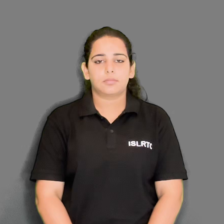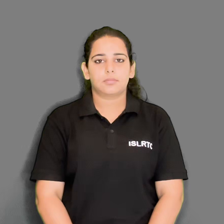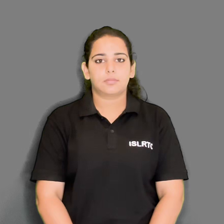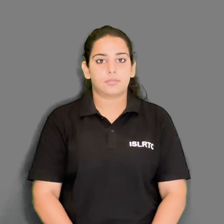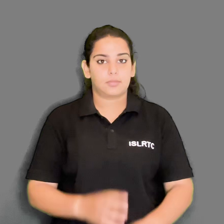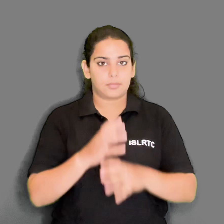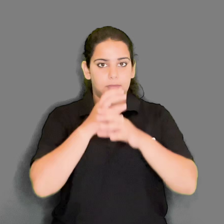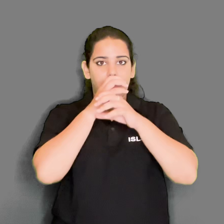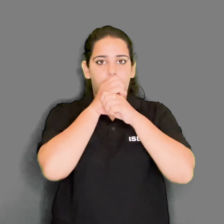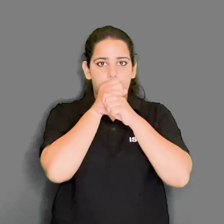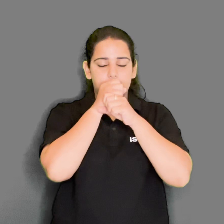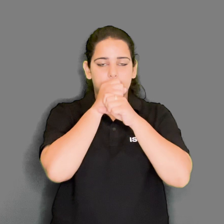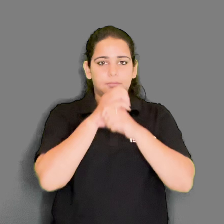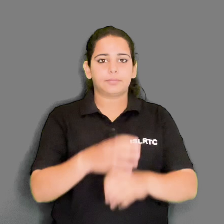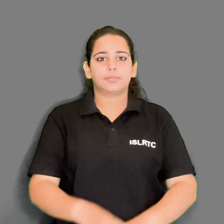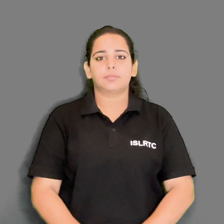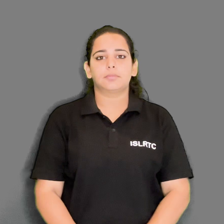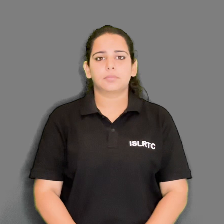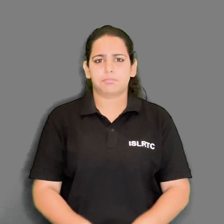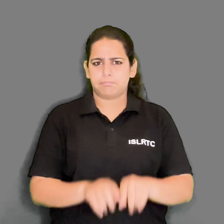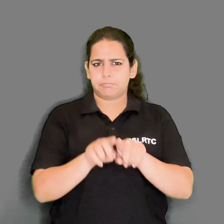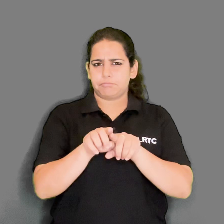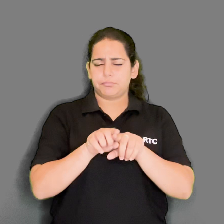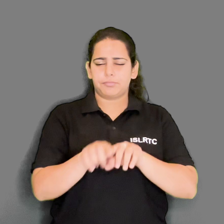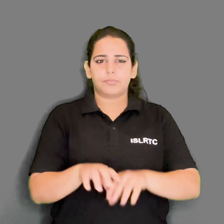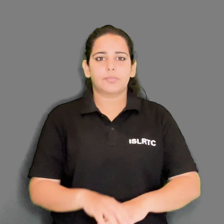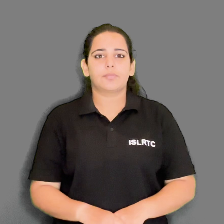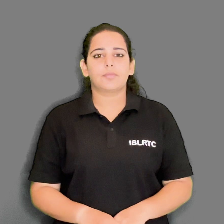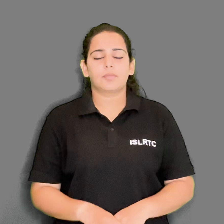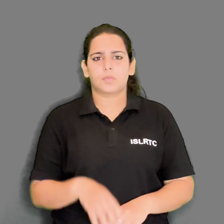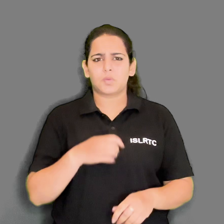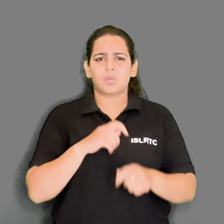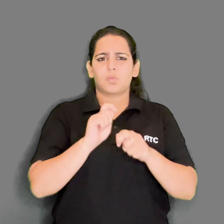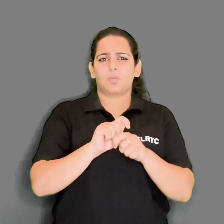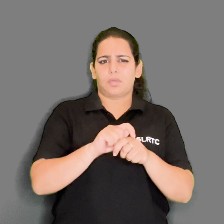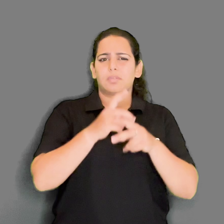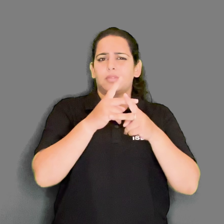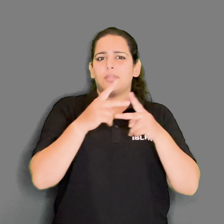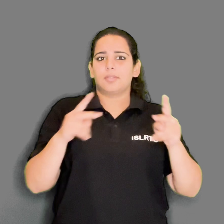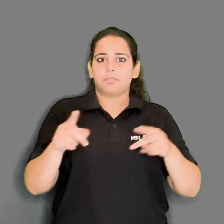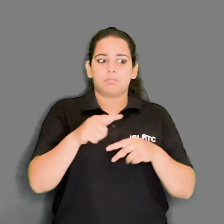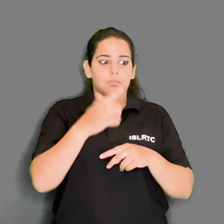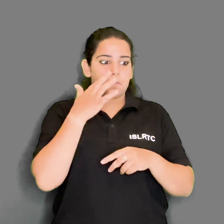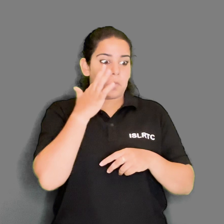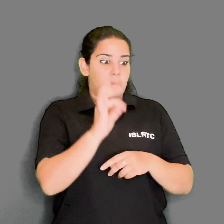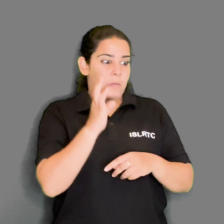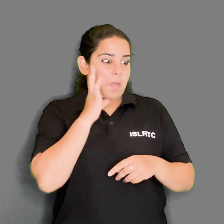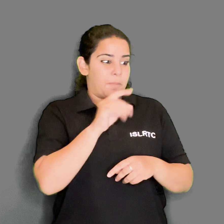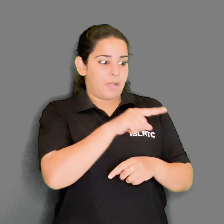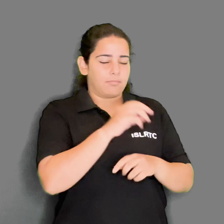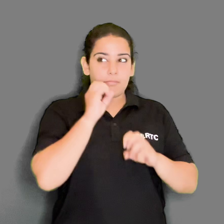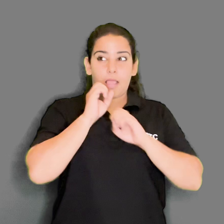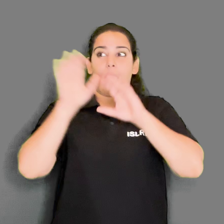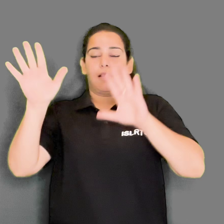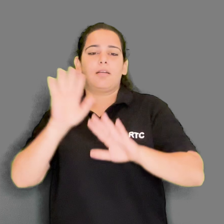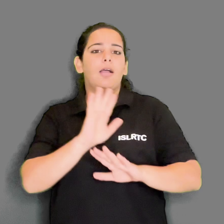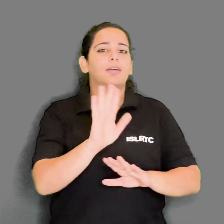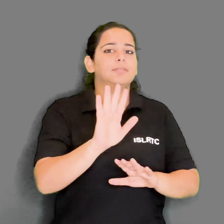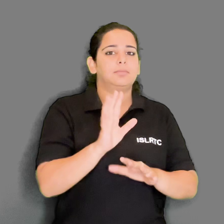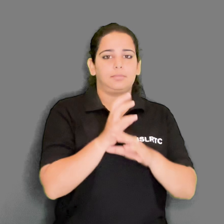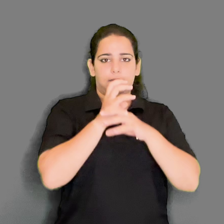Concealed Kept out of sight or hidden from view